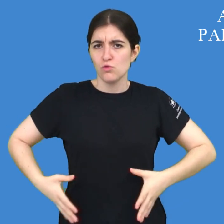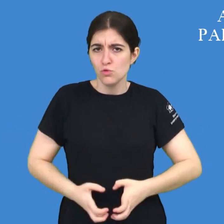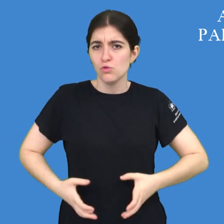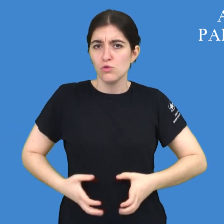reducir